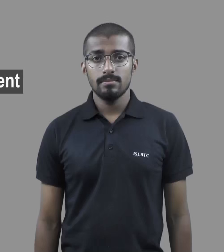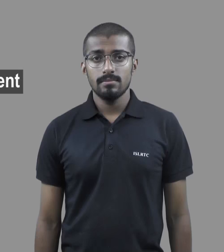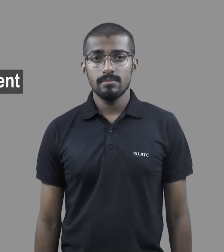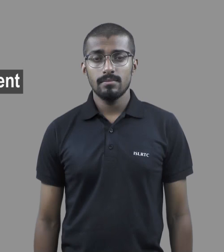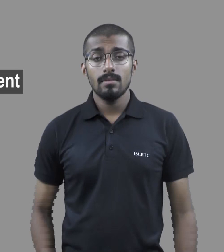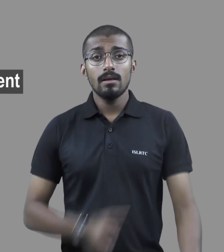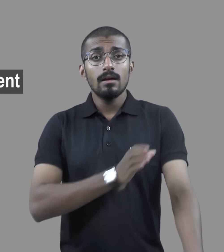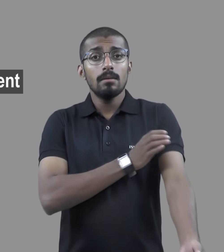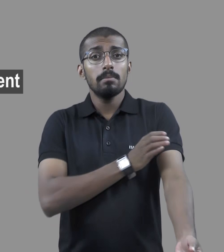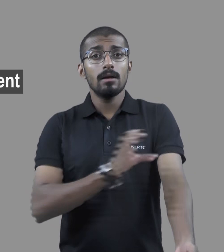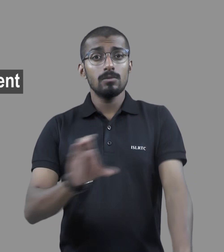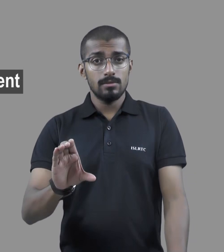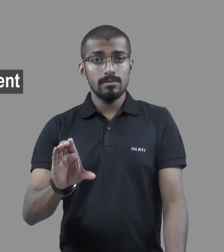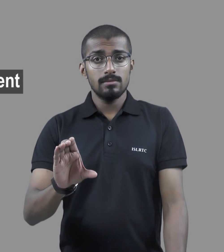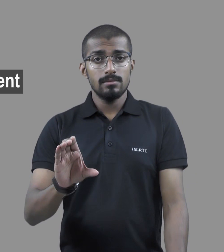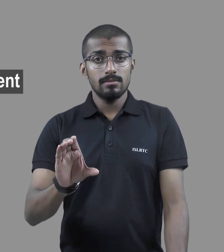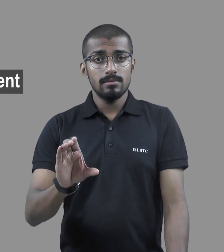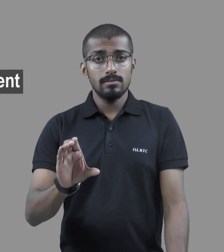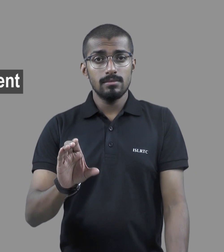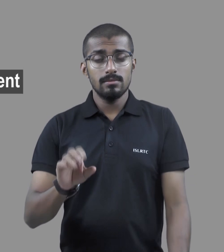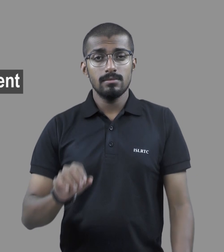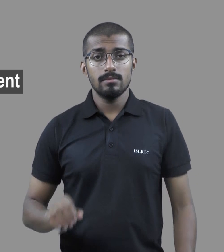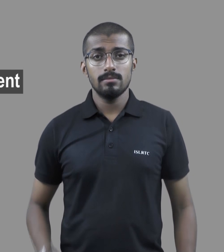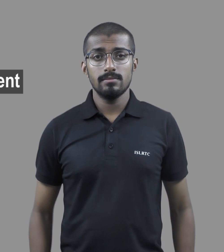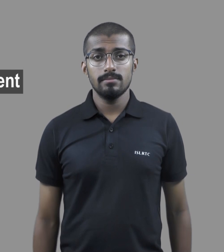Empowerment